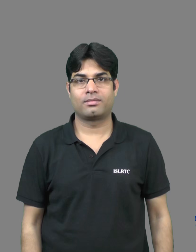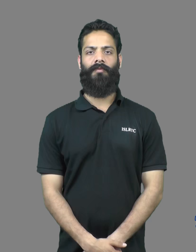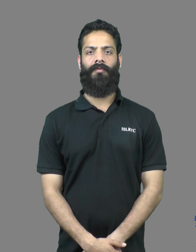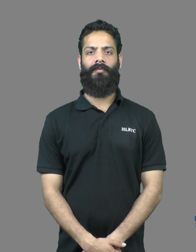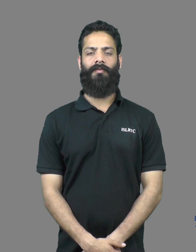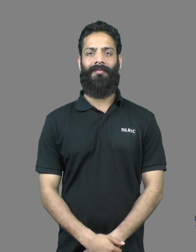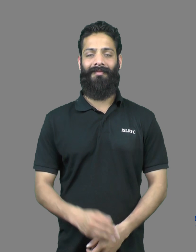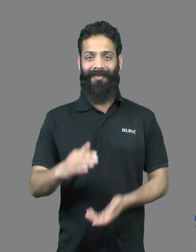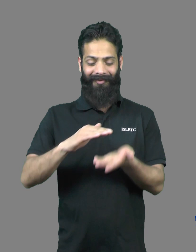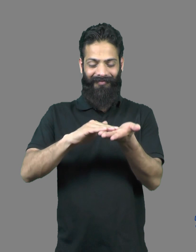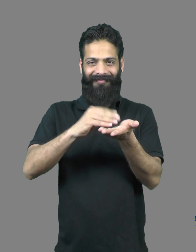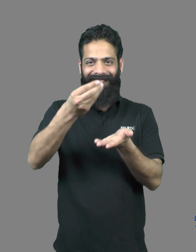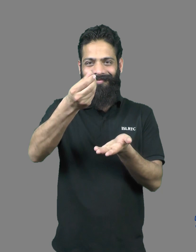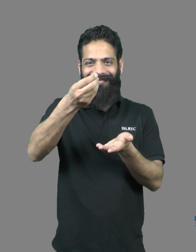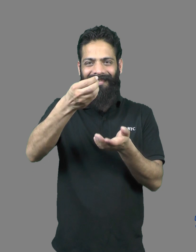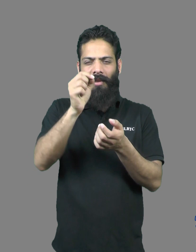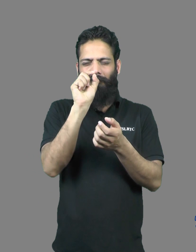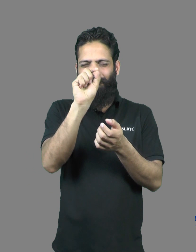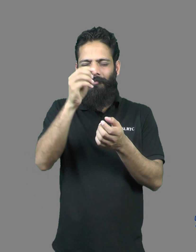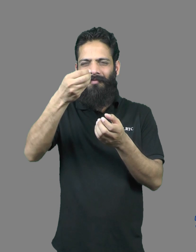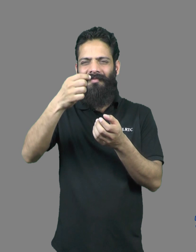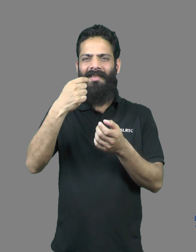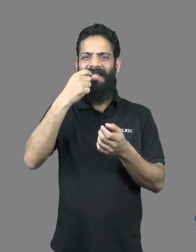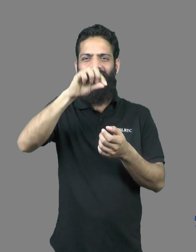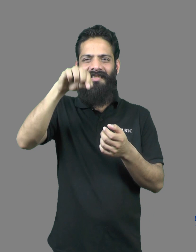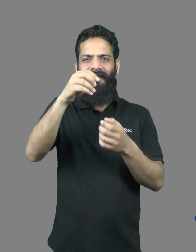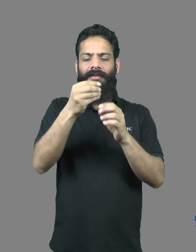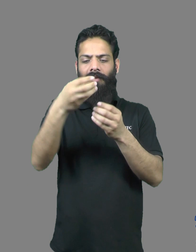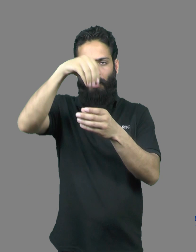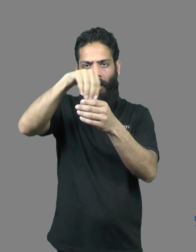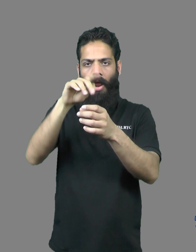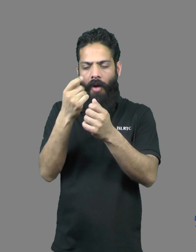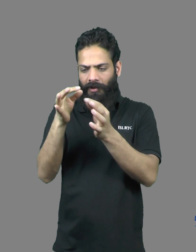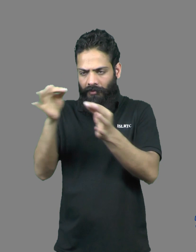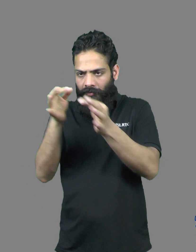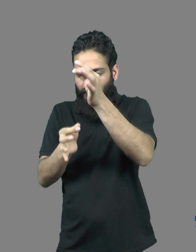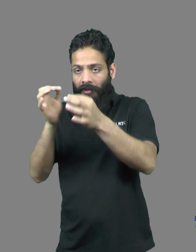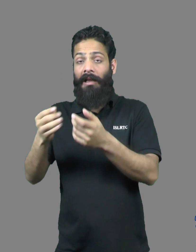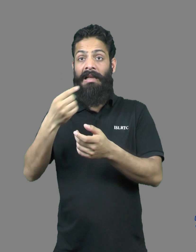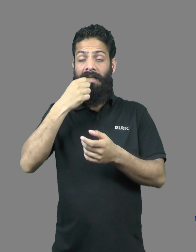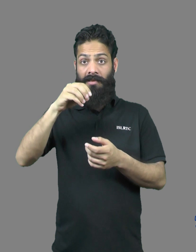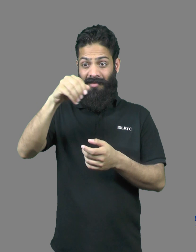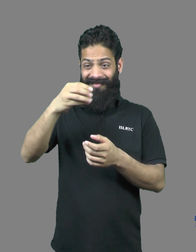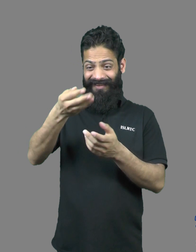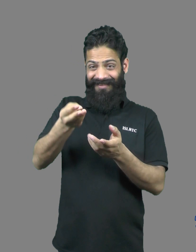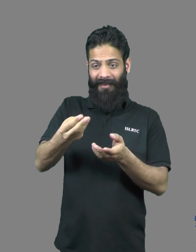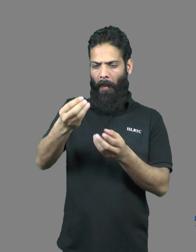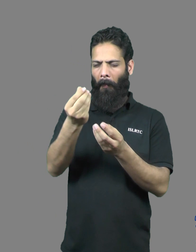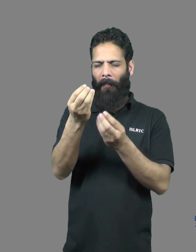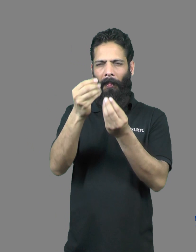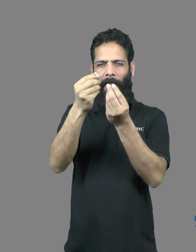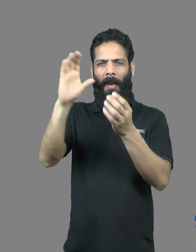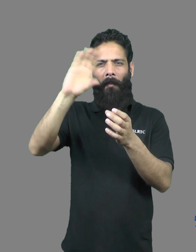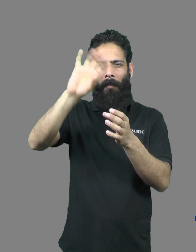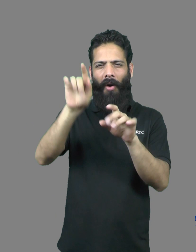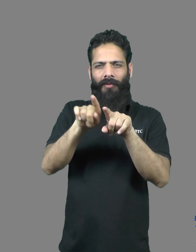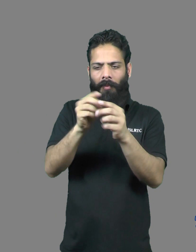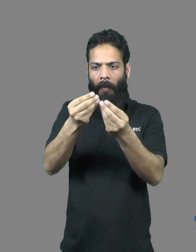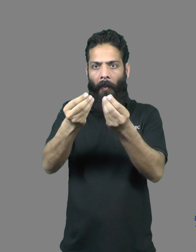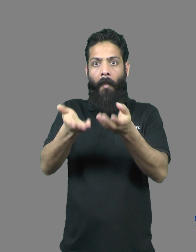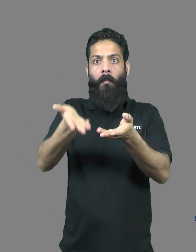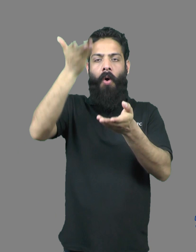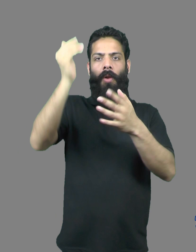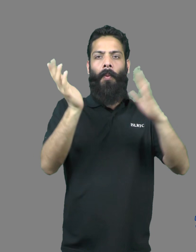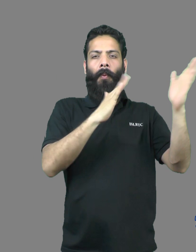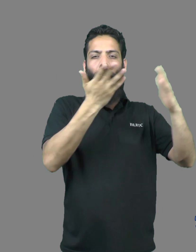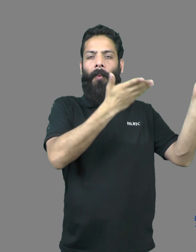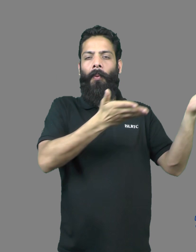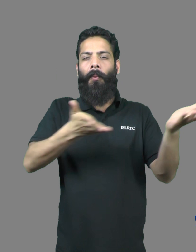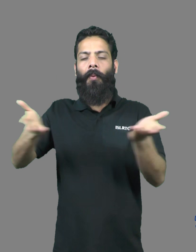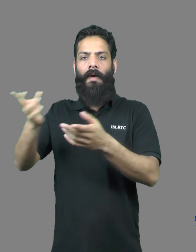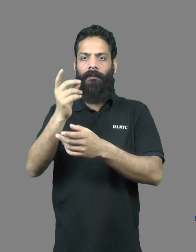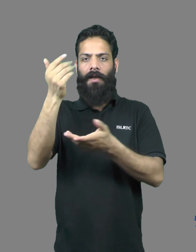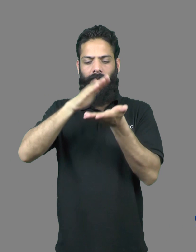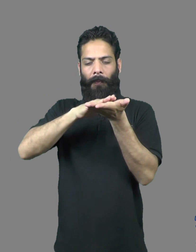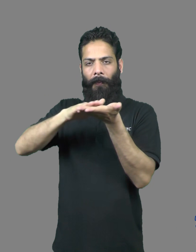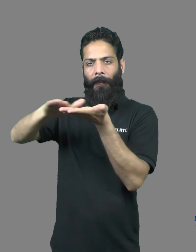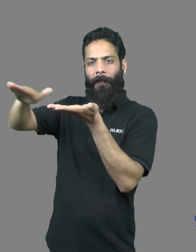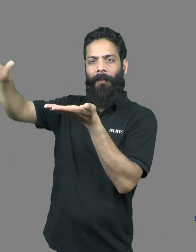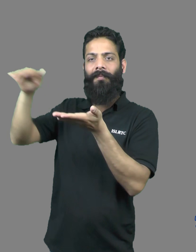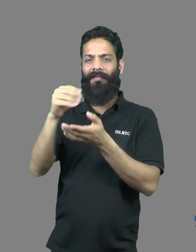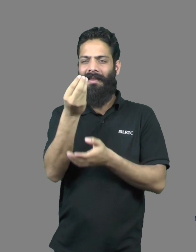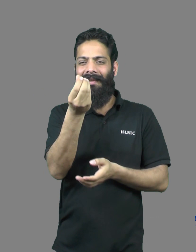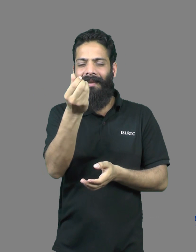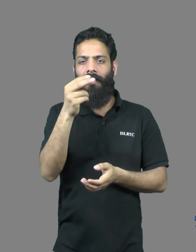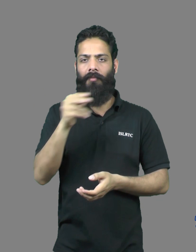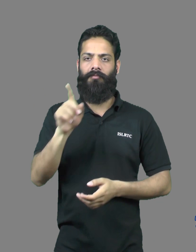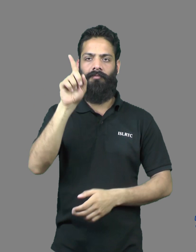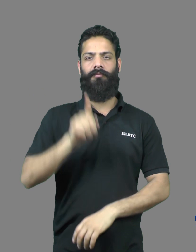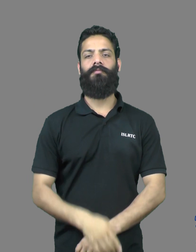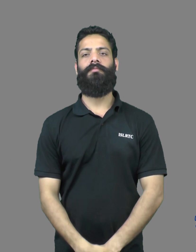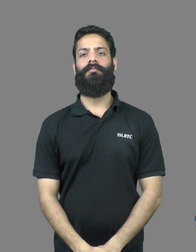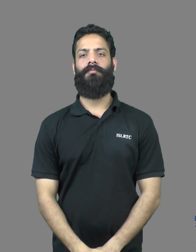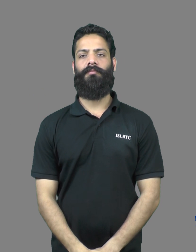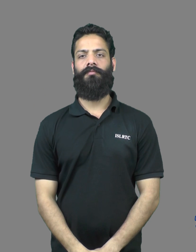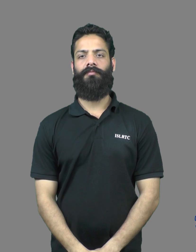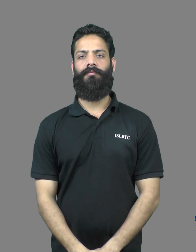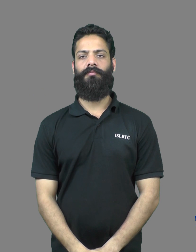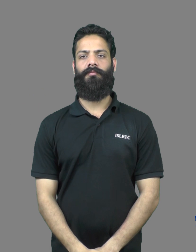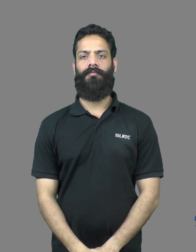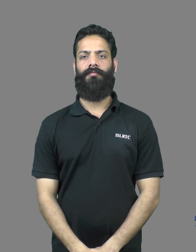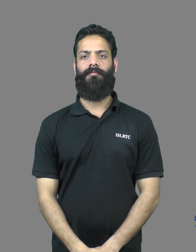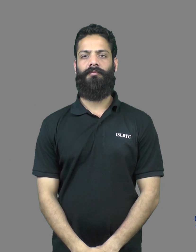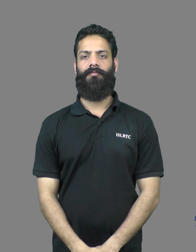Sodicity